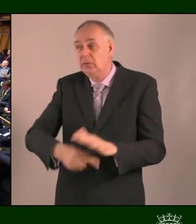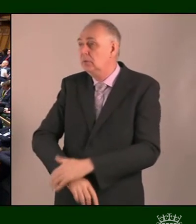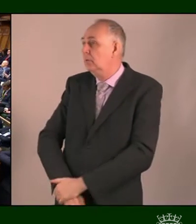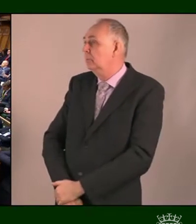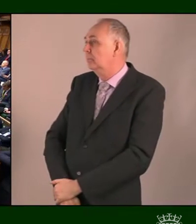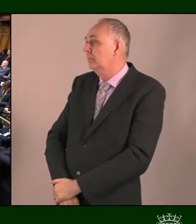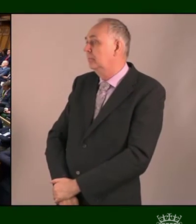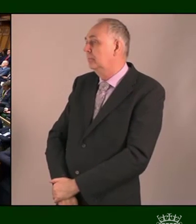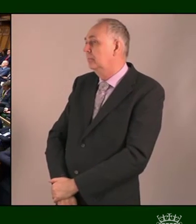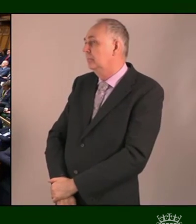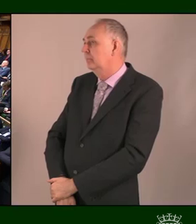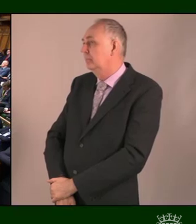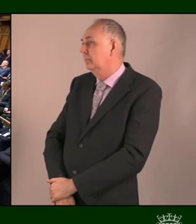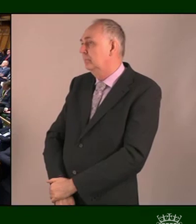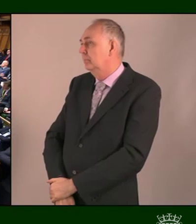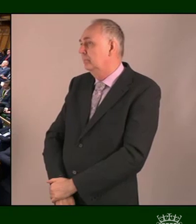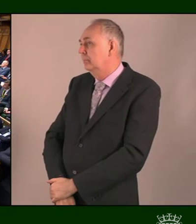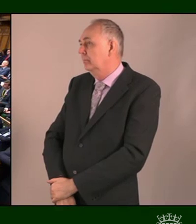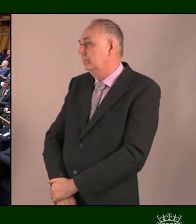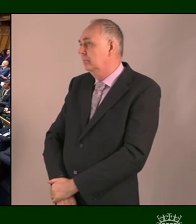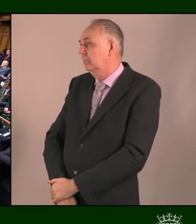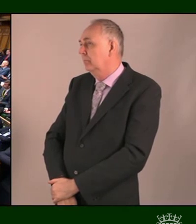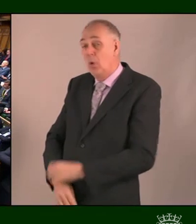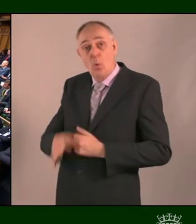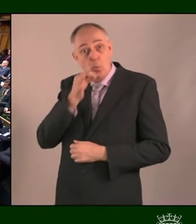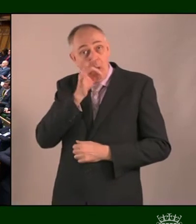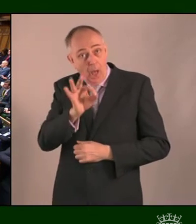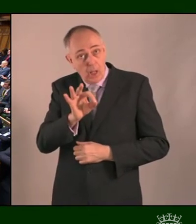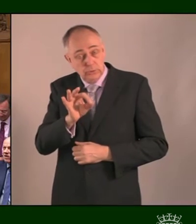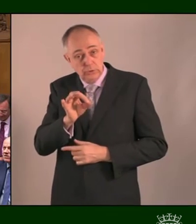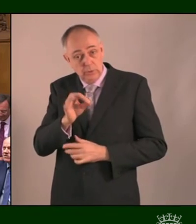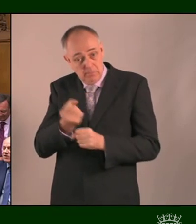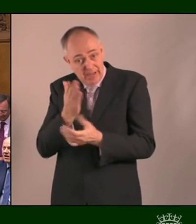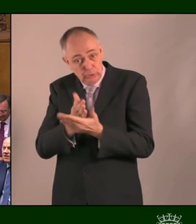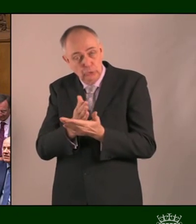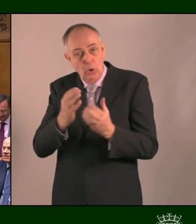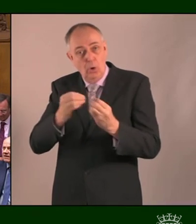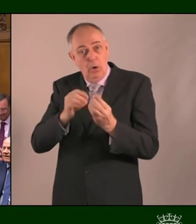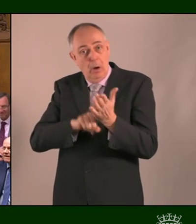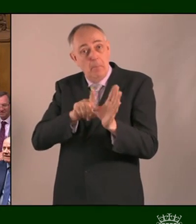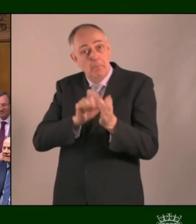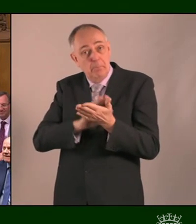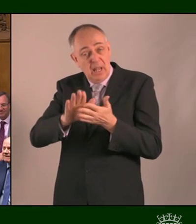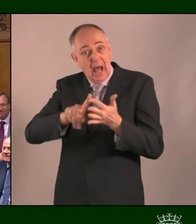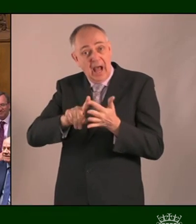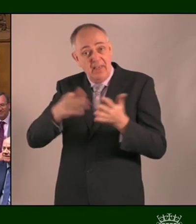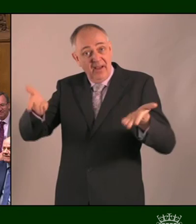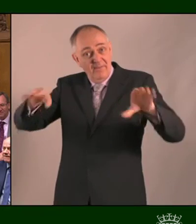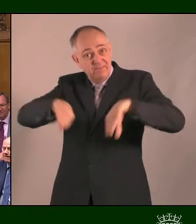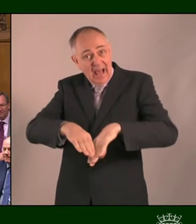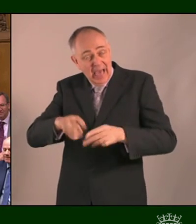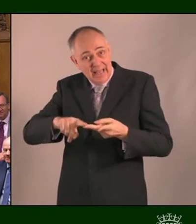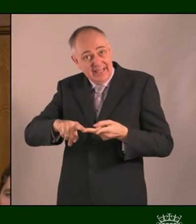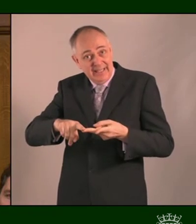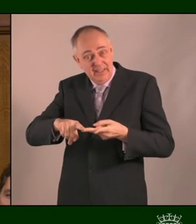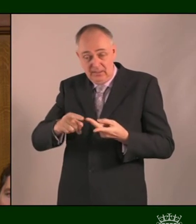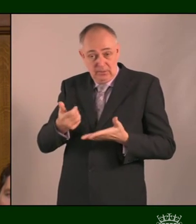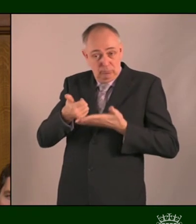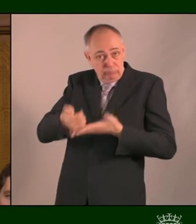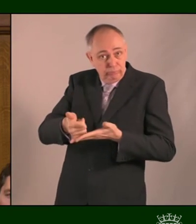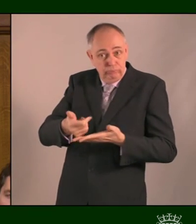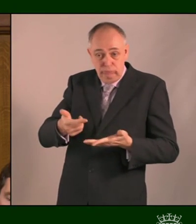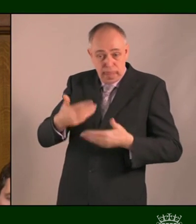Will my right honourable Friend commit to ensuring that Blyth Valley benefits from the Government’s ambition to unite and level up across this fantastic country?